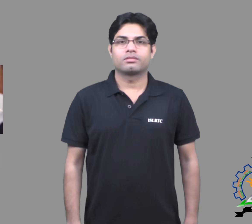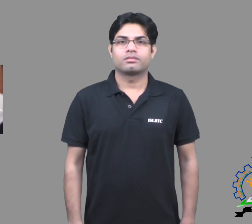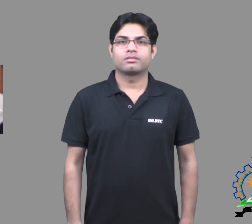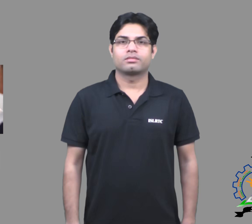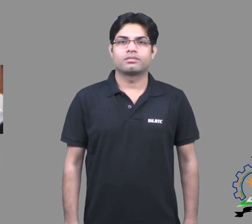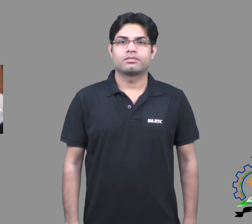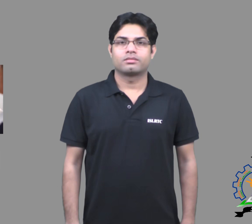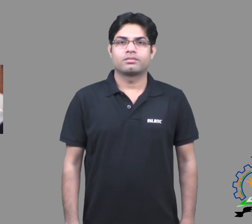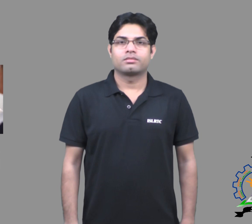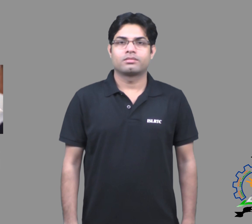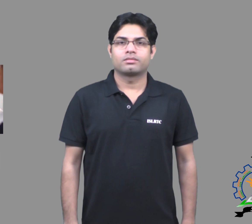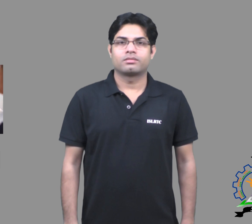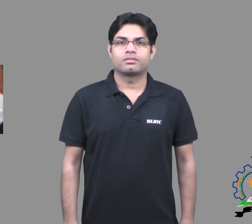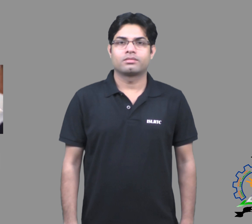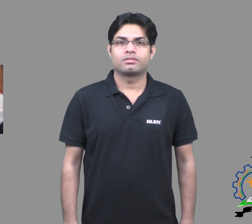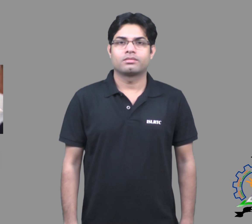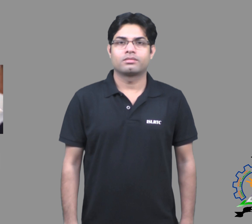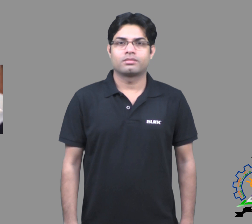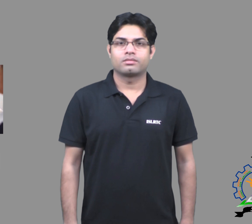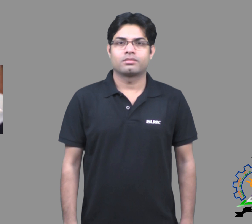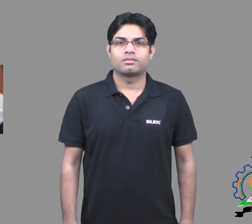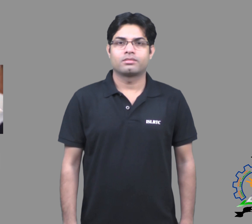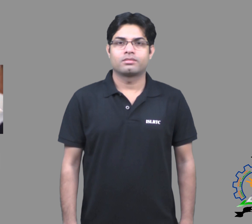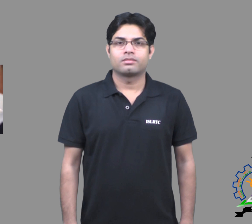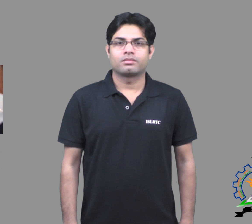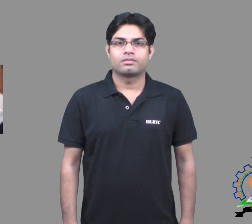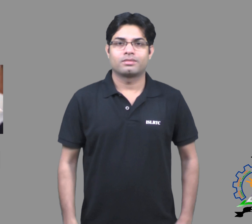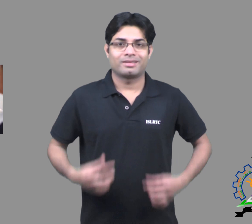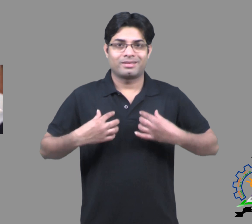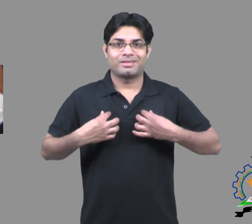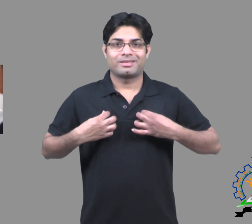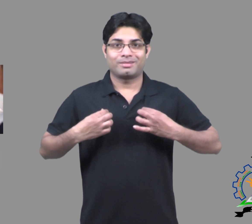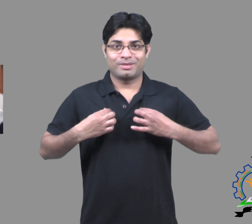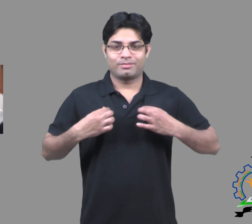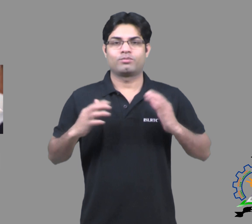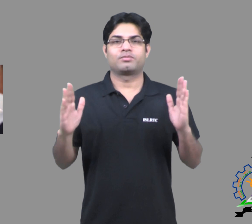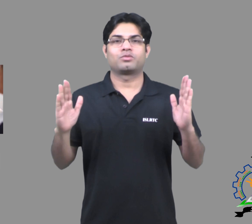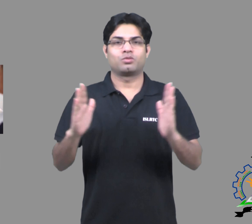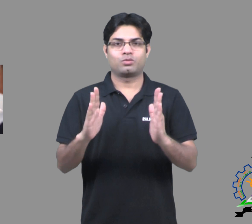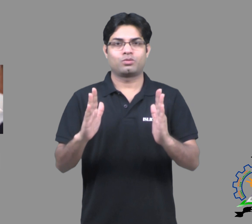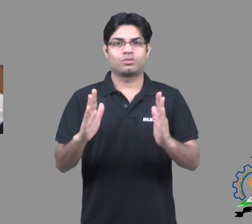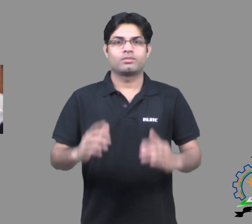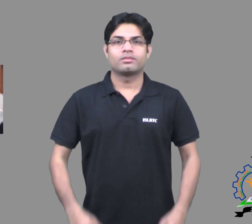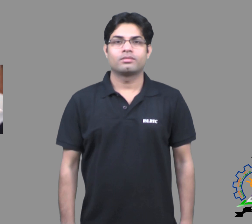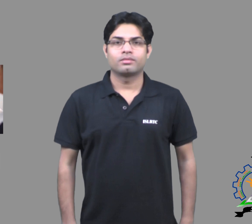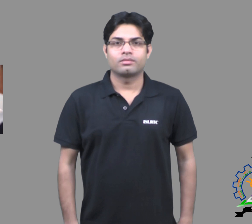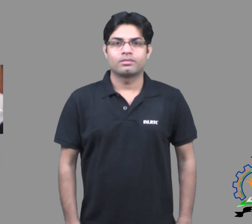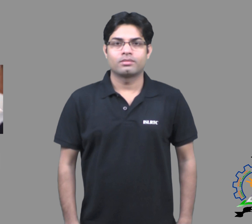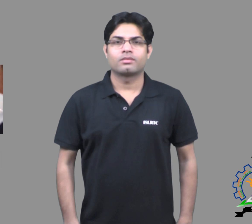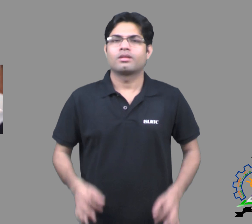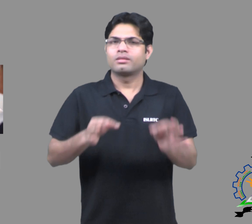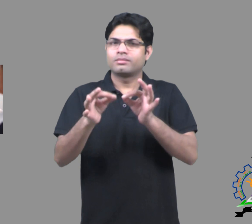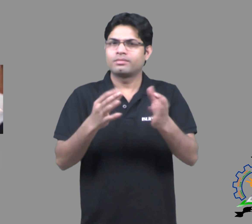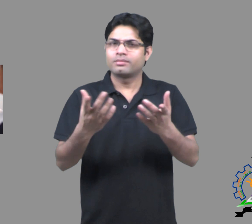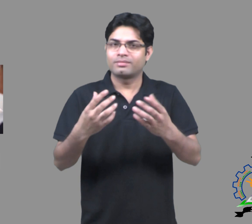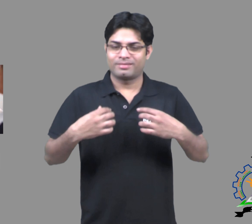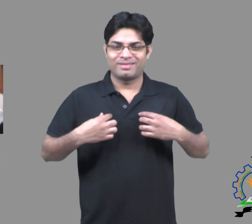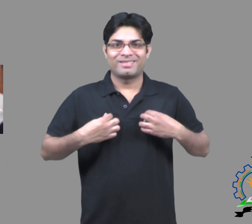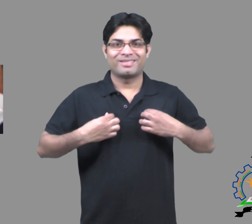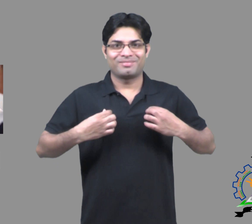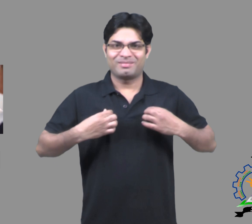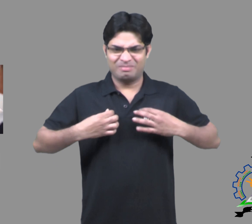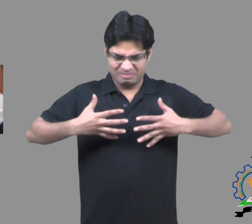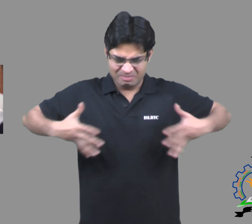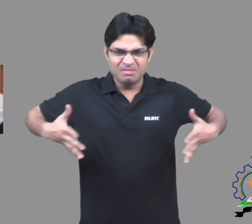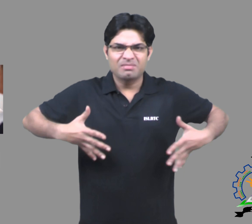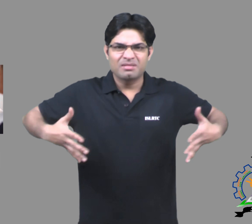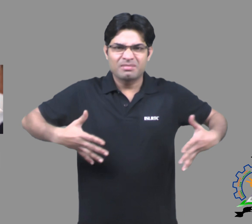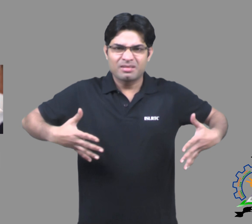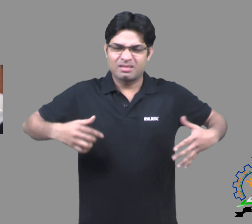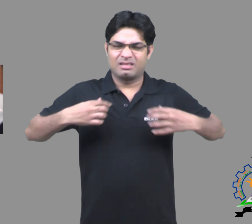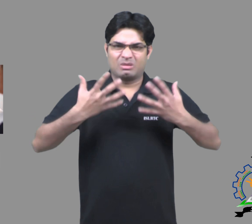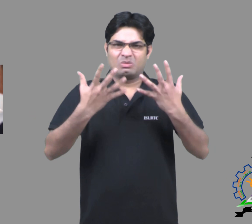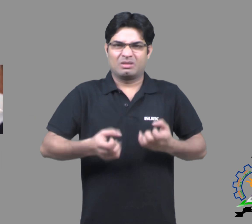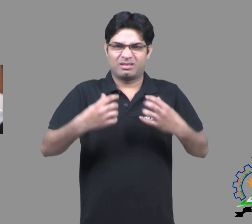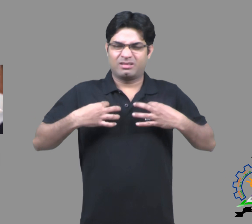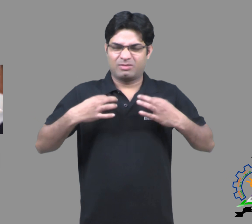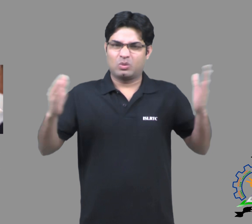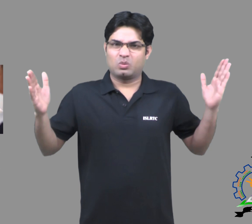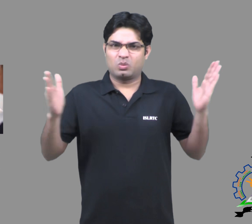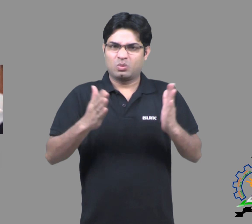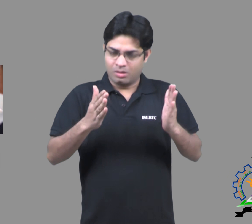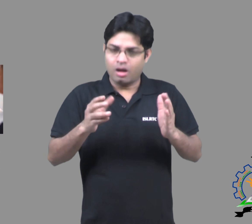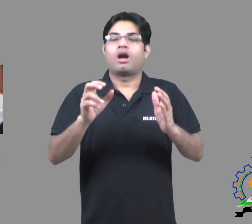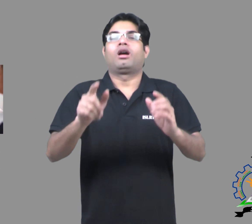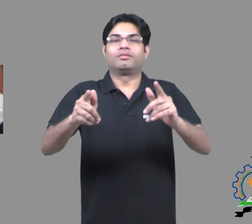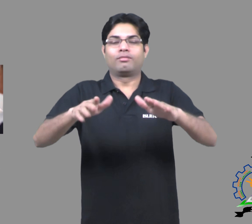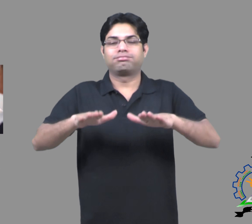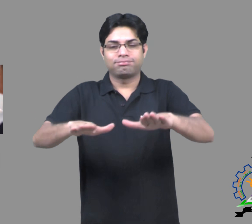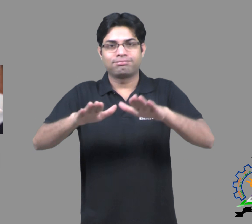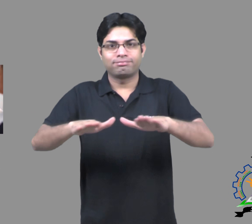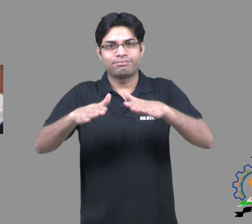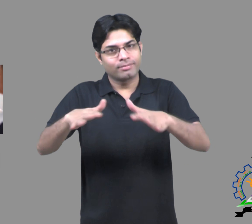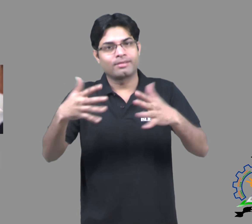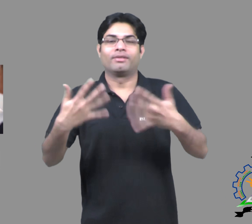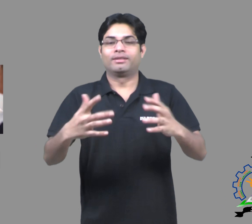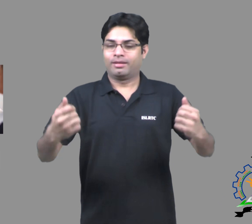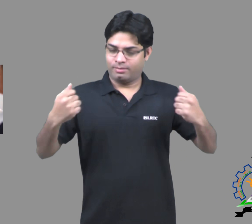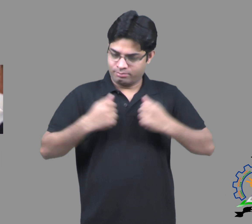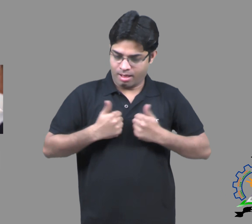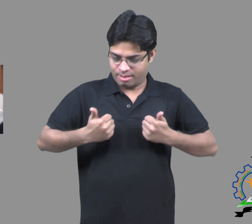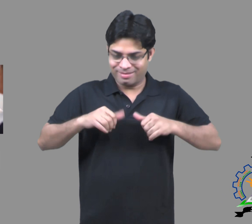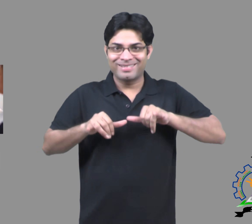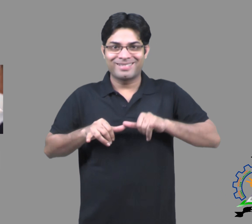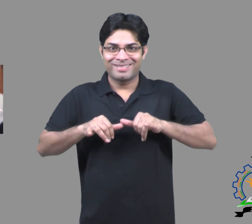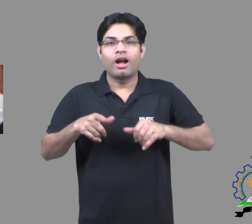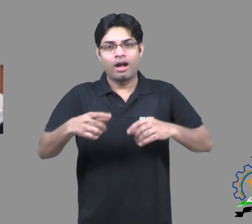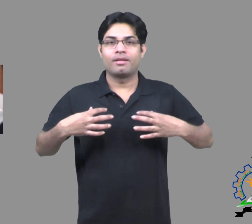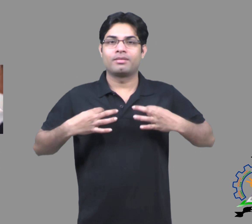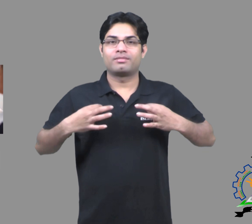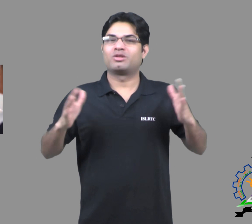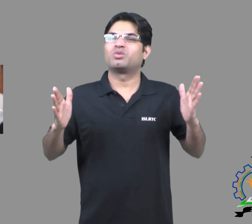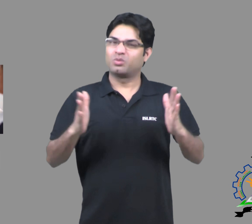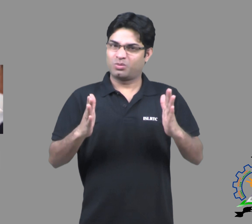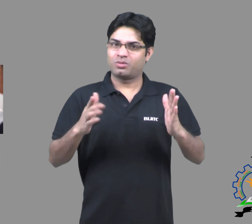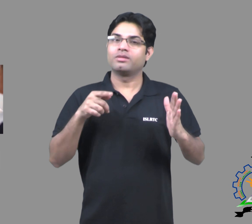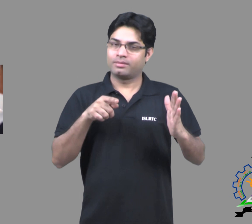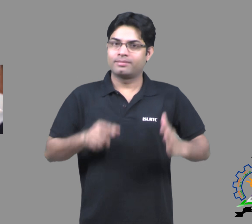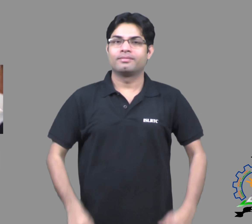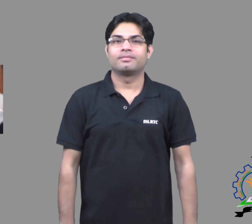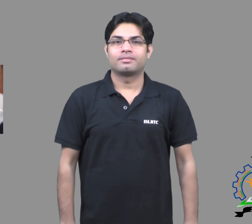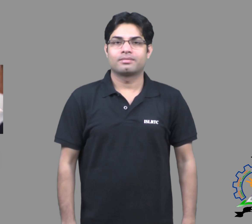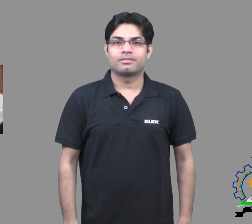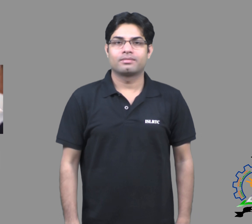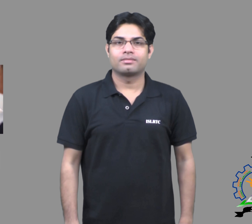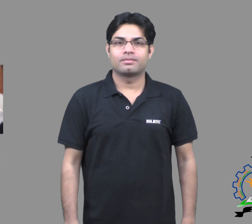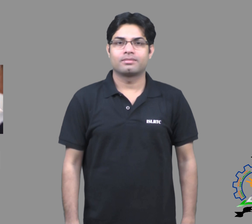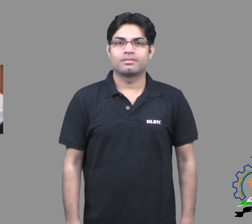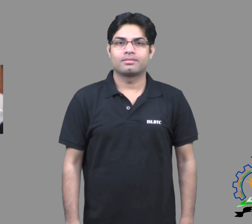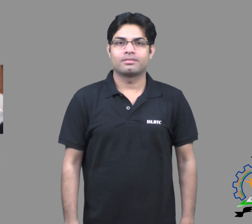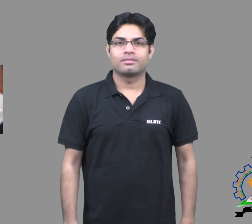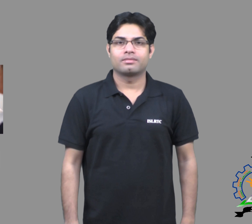Fitting Clothes